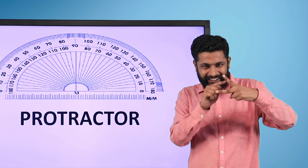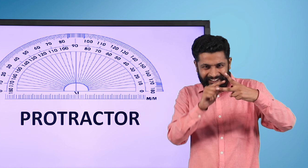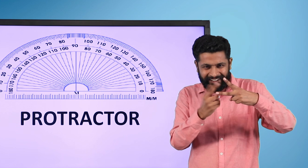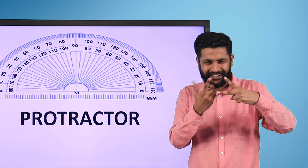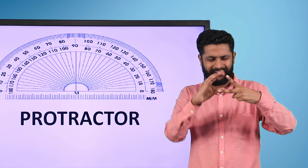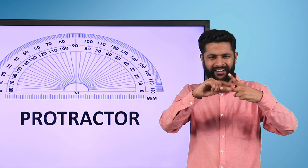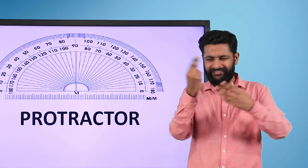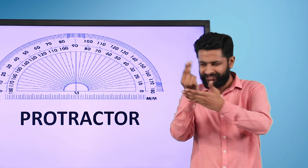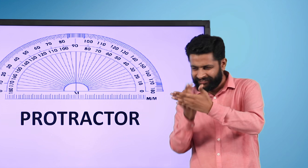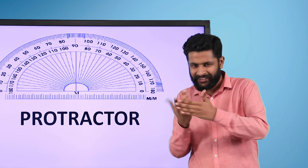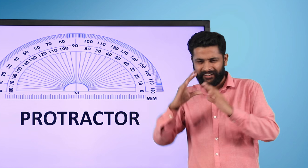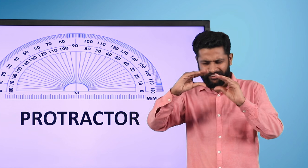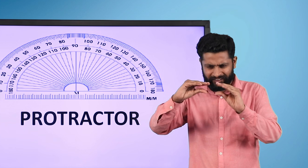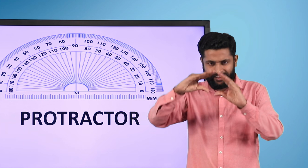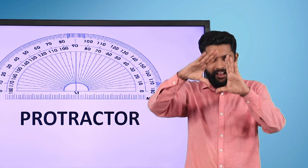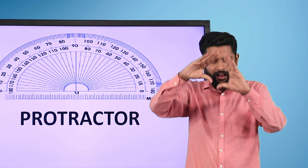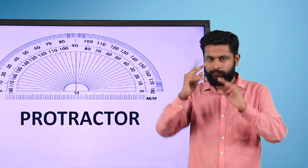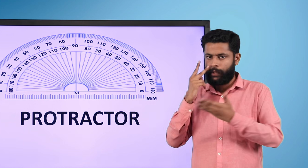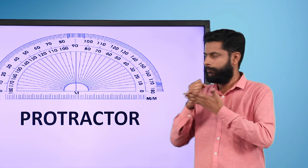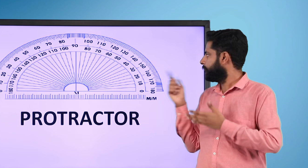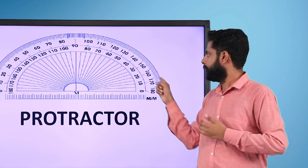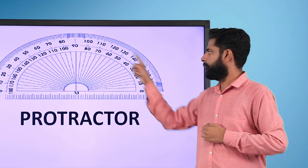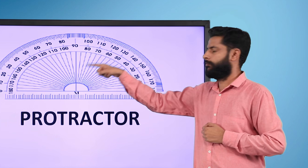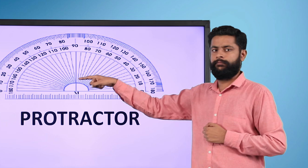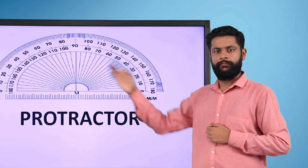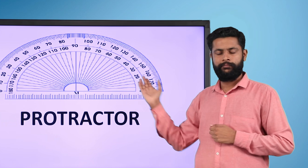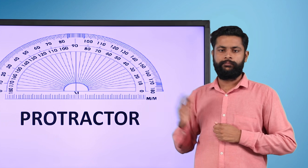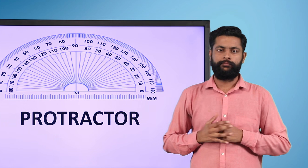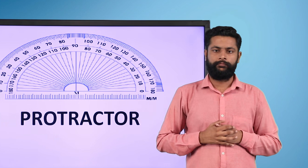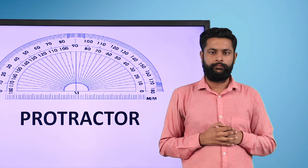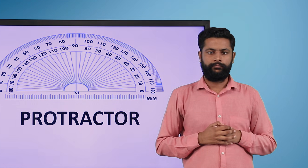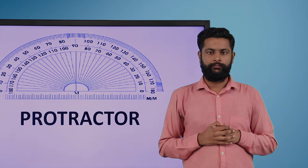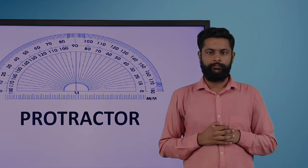A protractor is used to draw and measure angle.